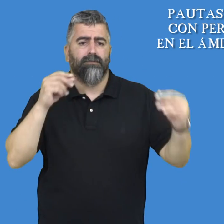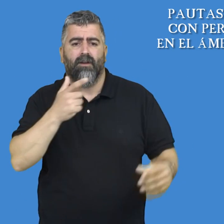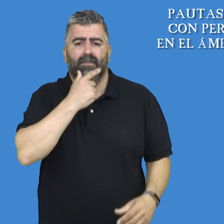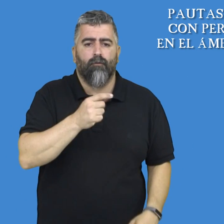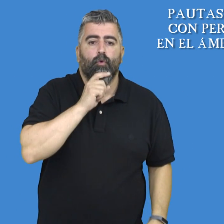fácil